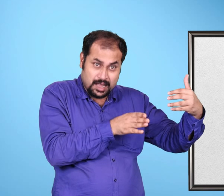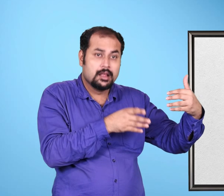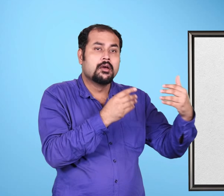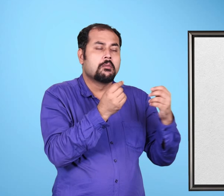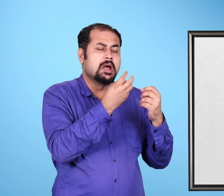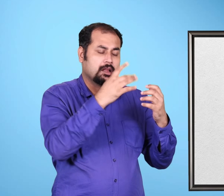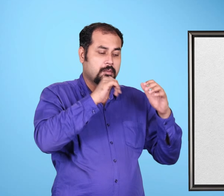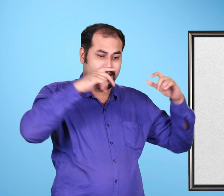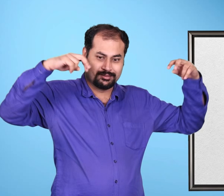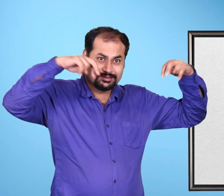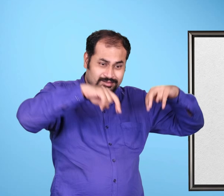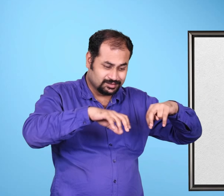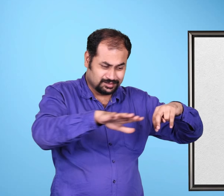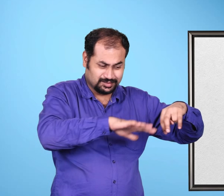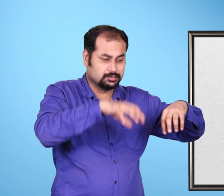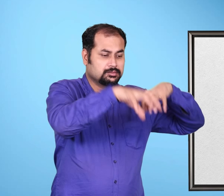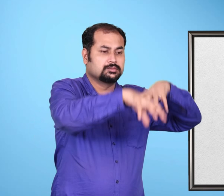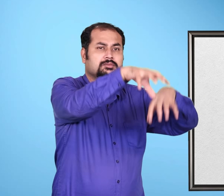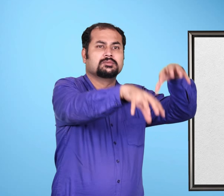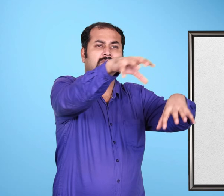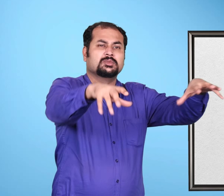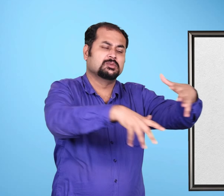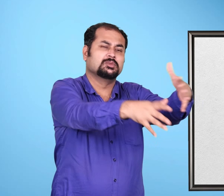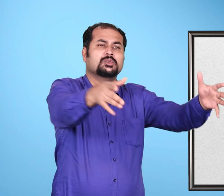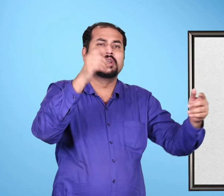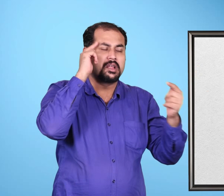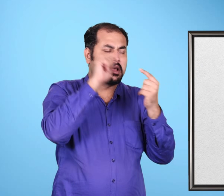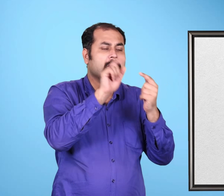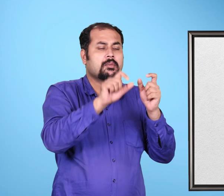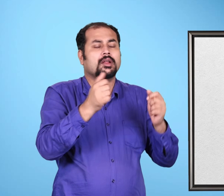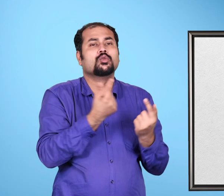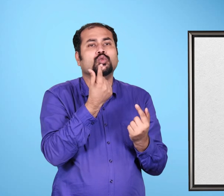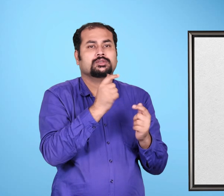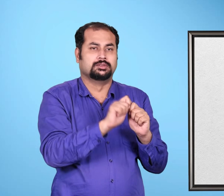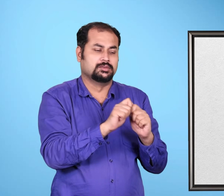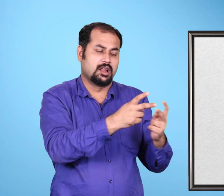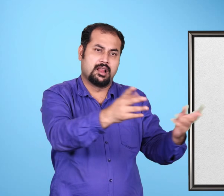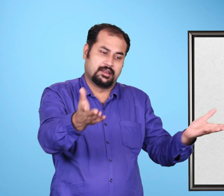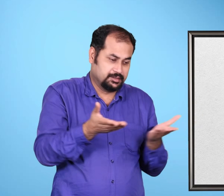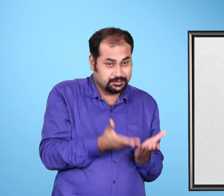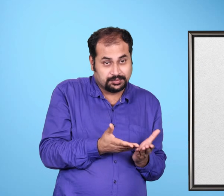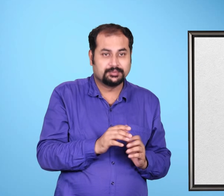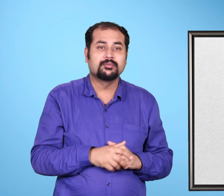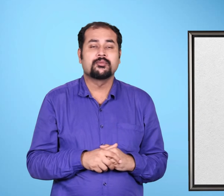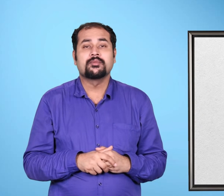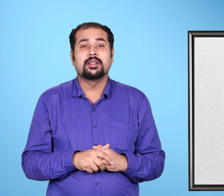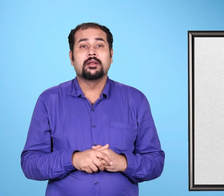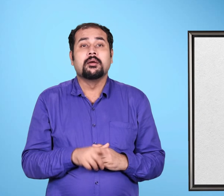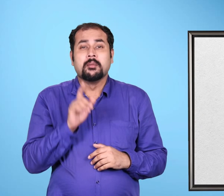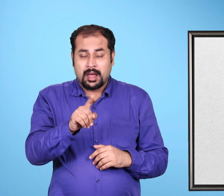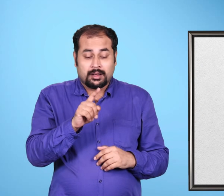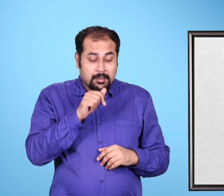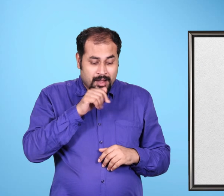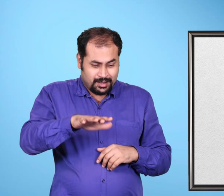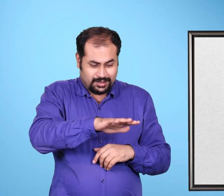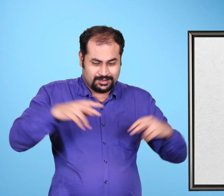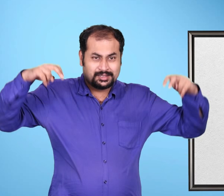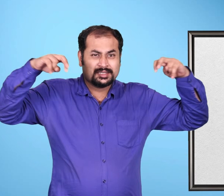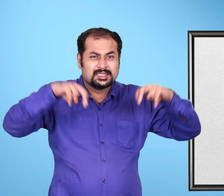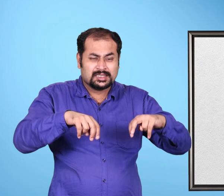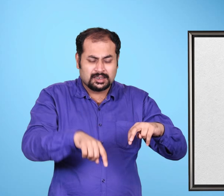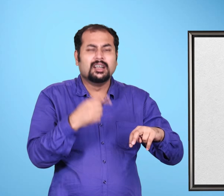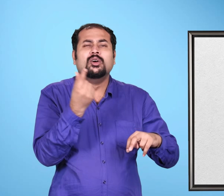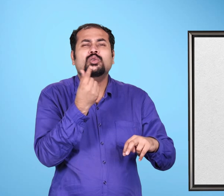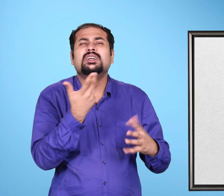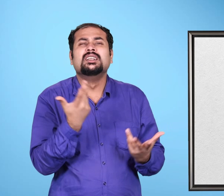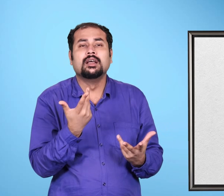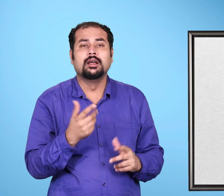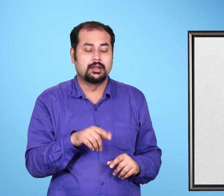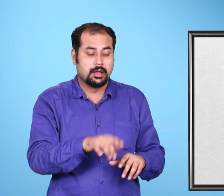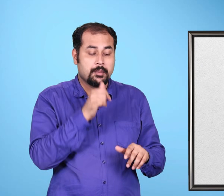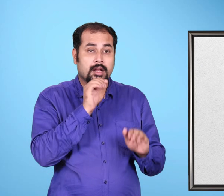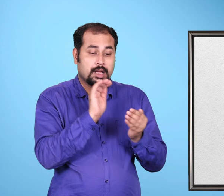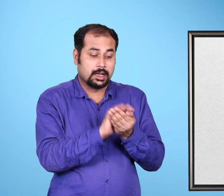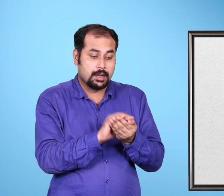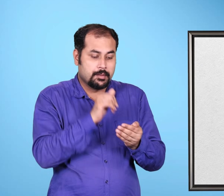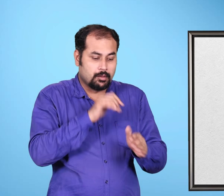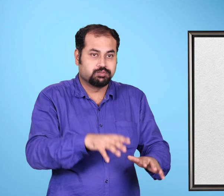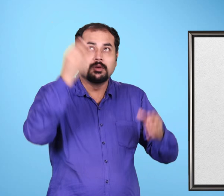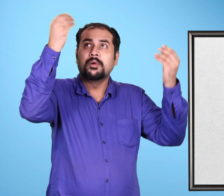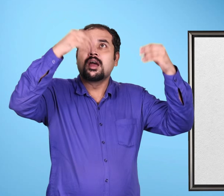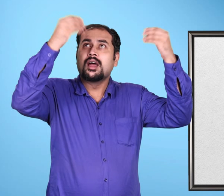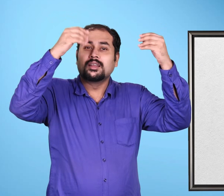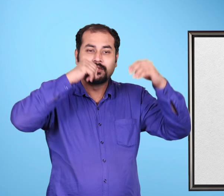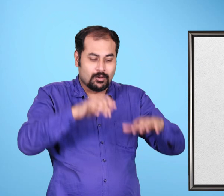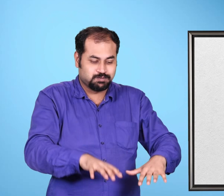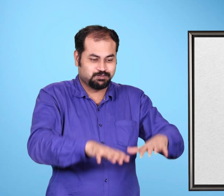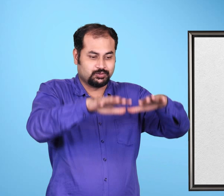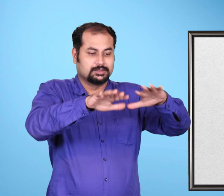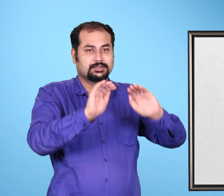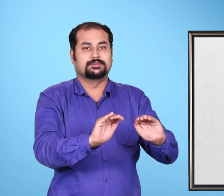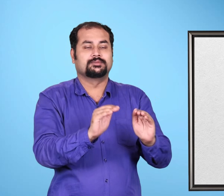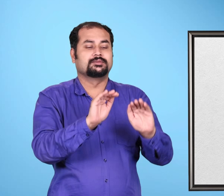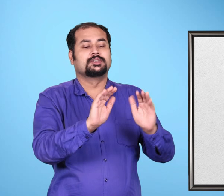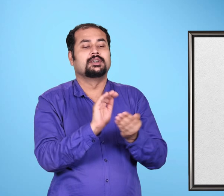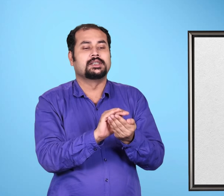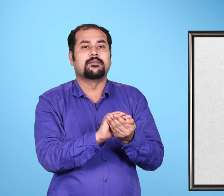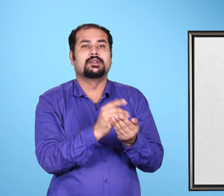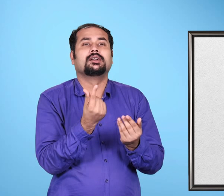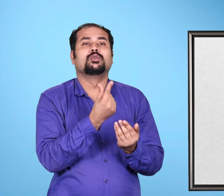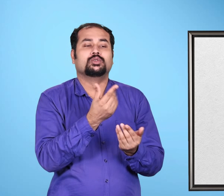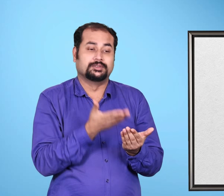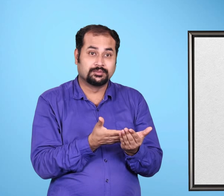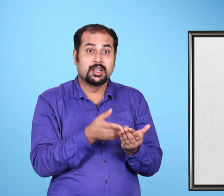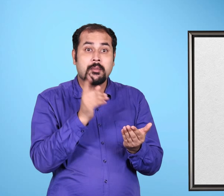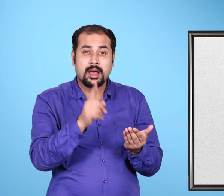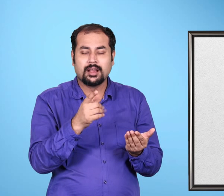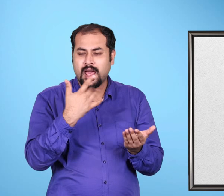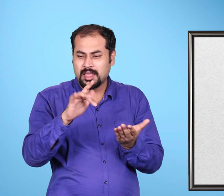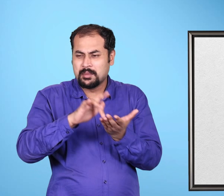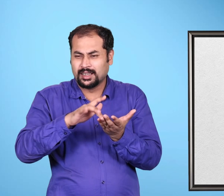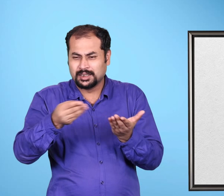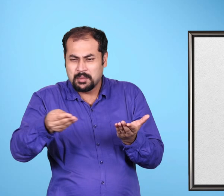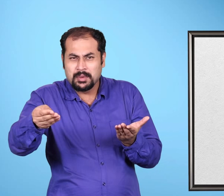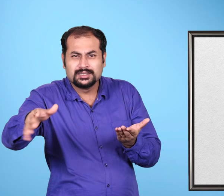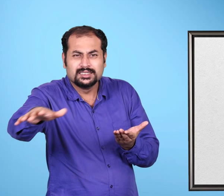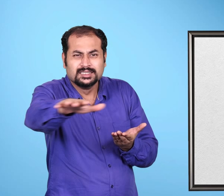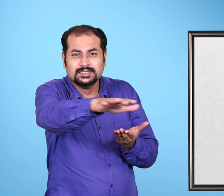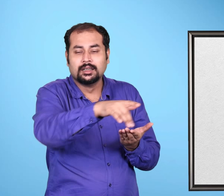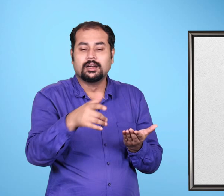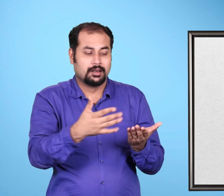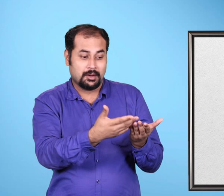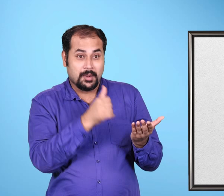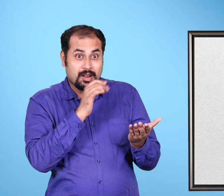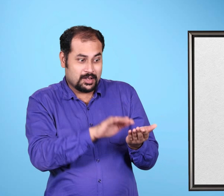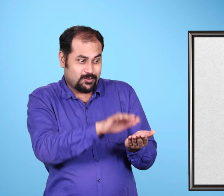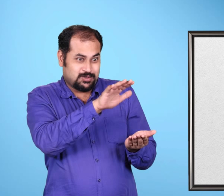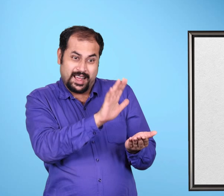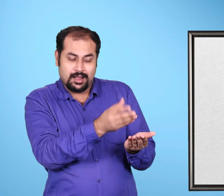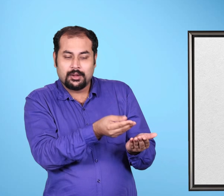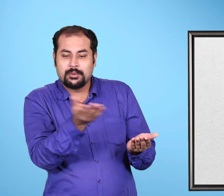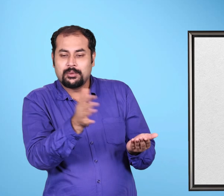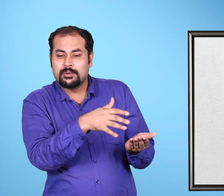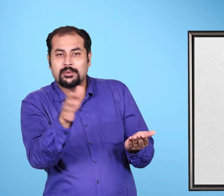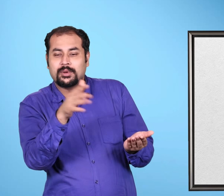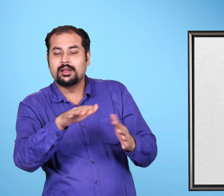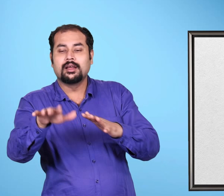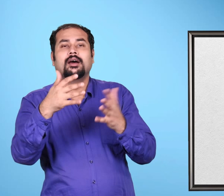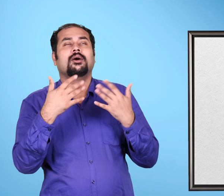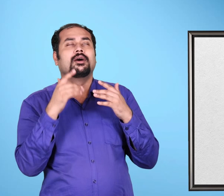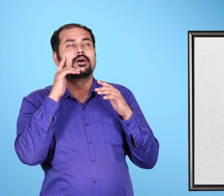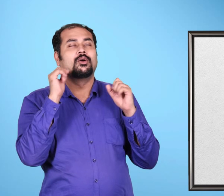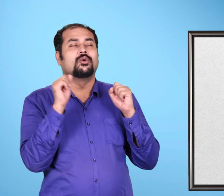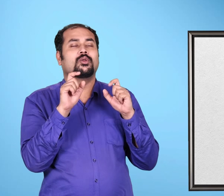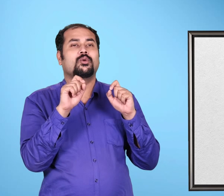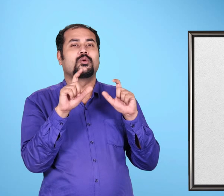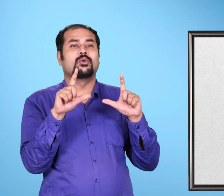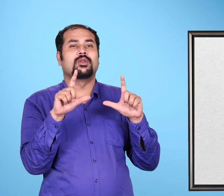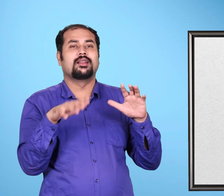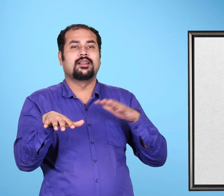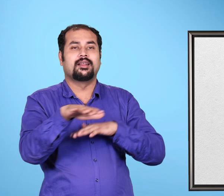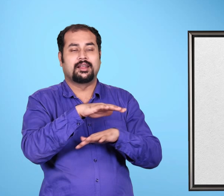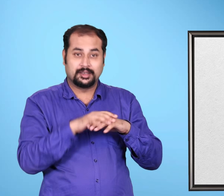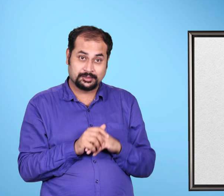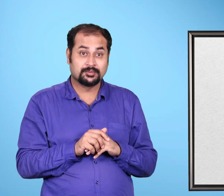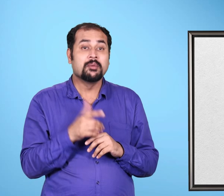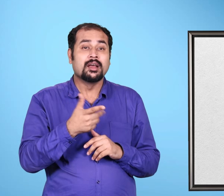for various purposes, such as, storing drinking water, harvesting rain-water, and keeping the structures cool.